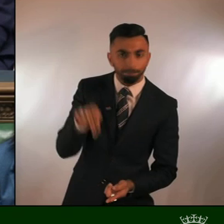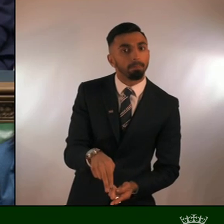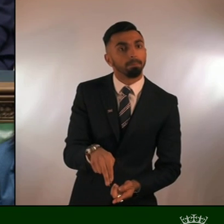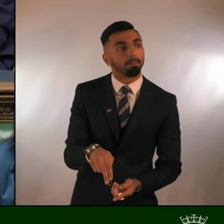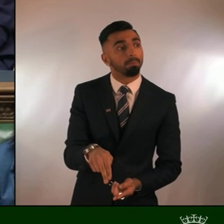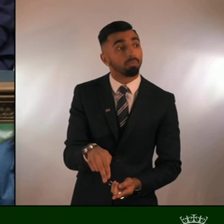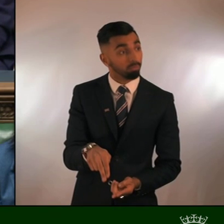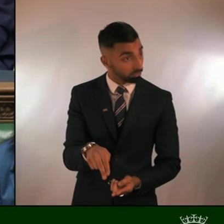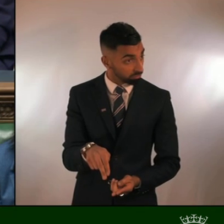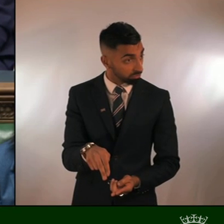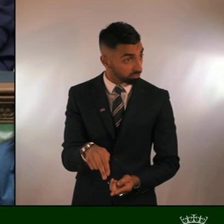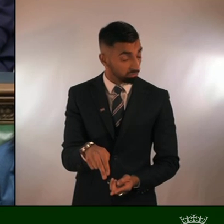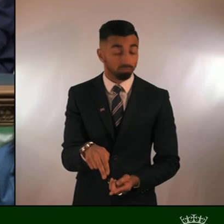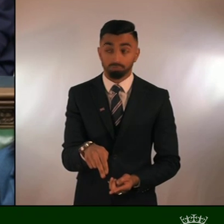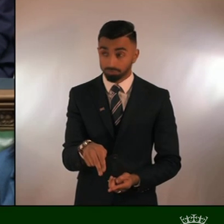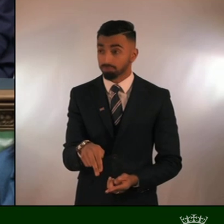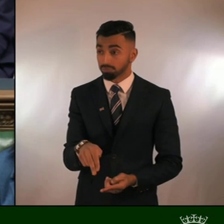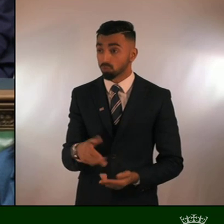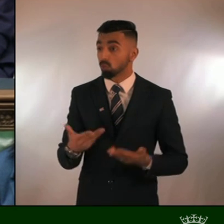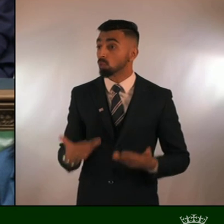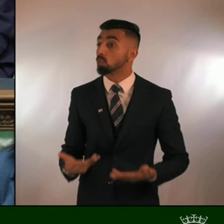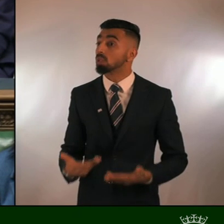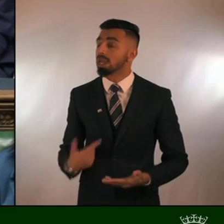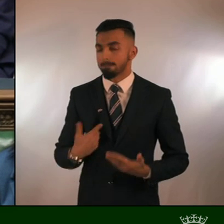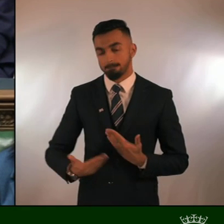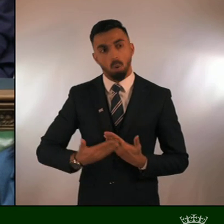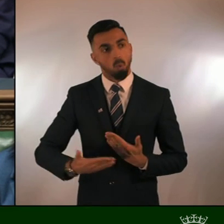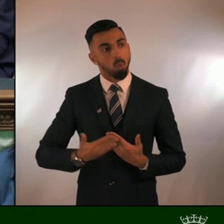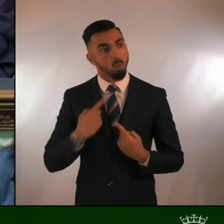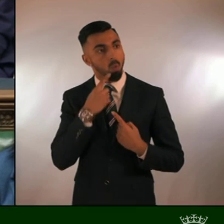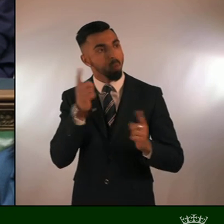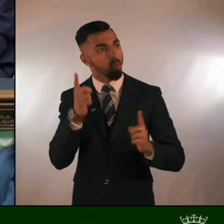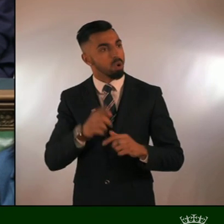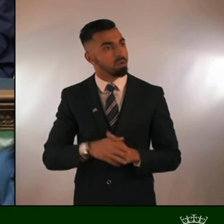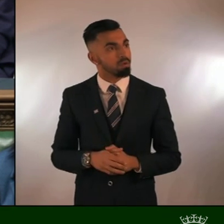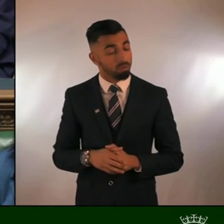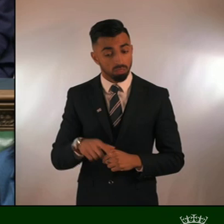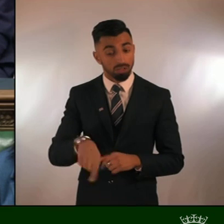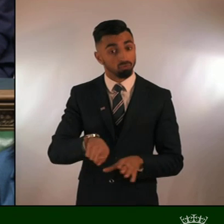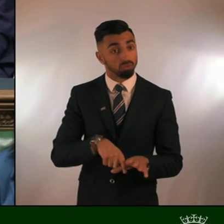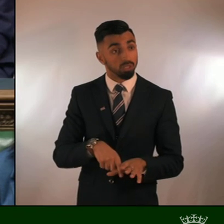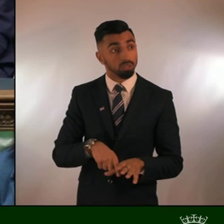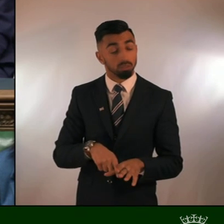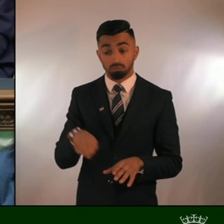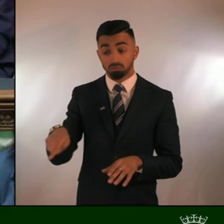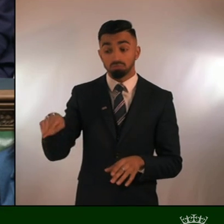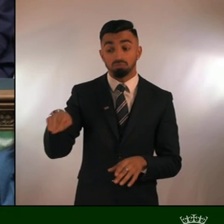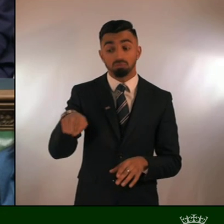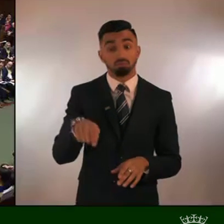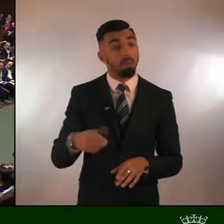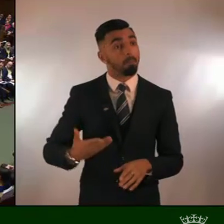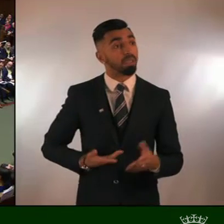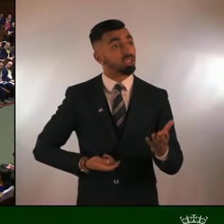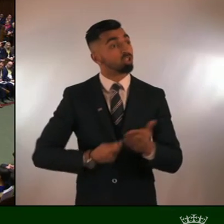Today I can go further, and take the exceptional step, for this coming year, of abolishing their business rates altogether.